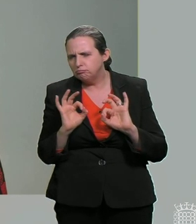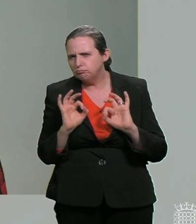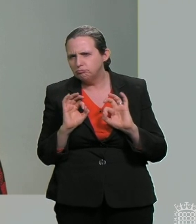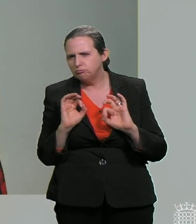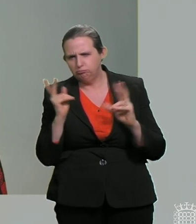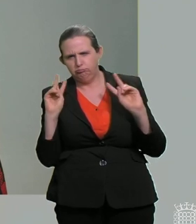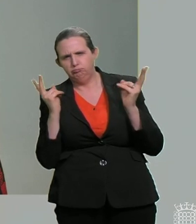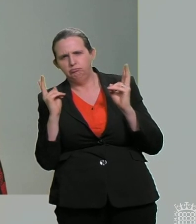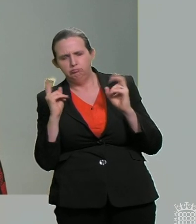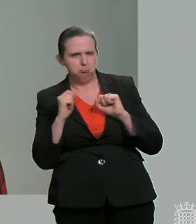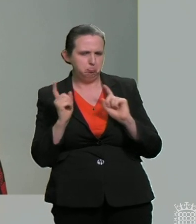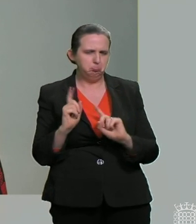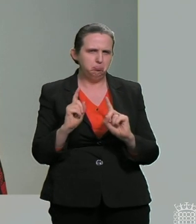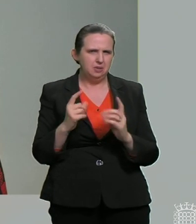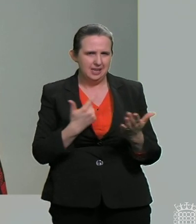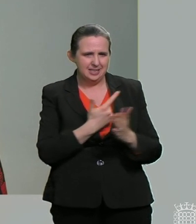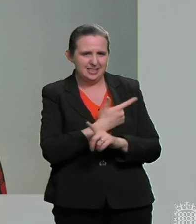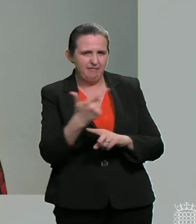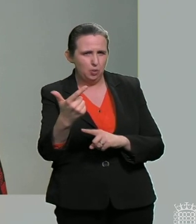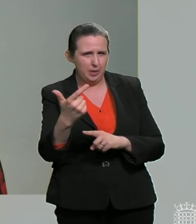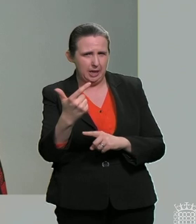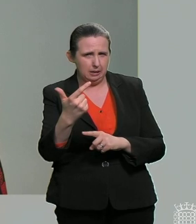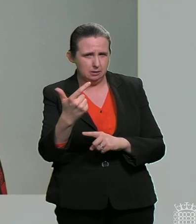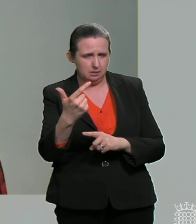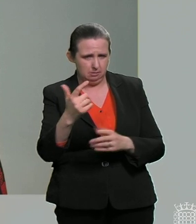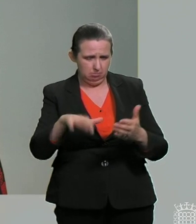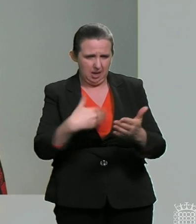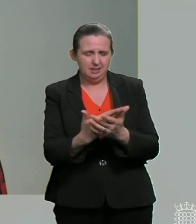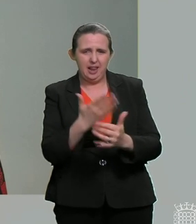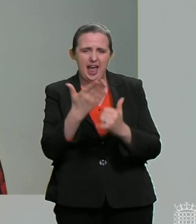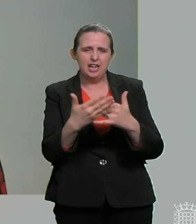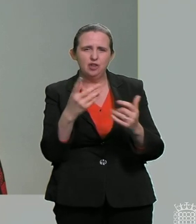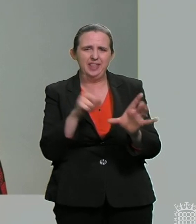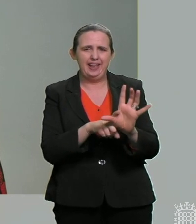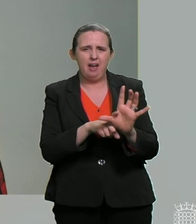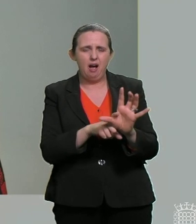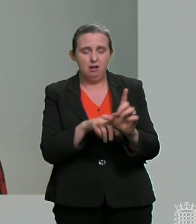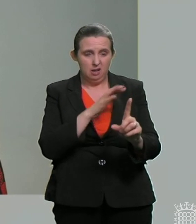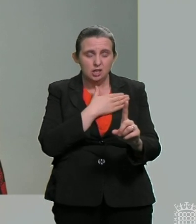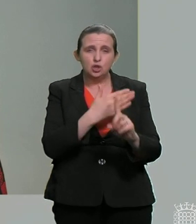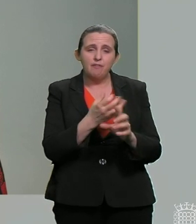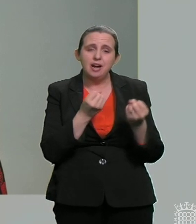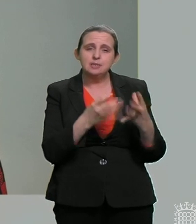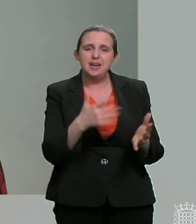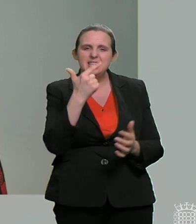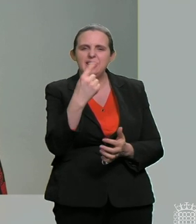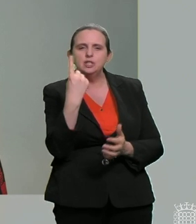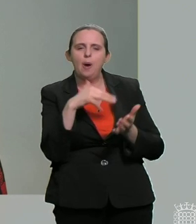With just seven weeks to go, a paltry £71 million has been spent so far.